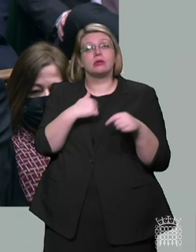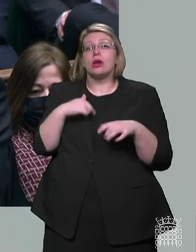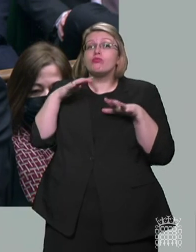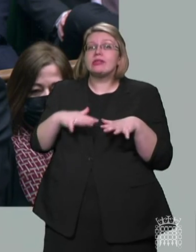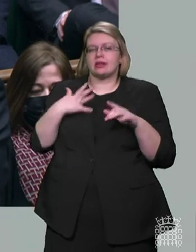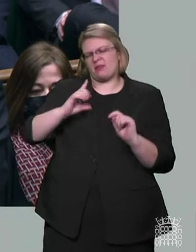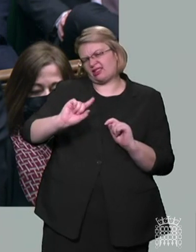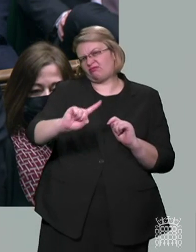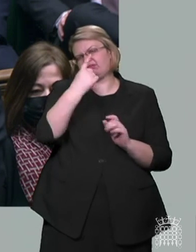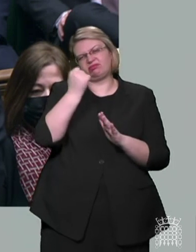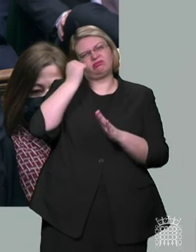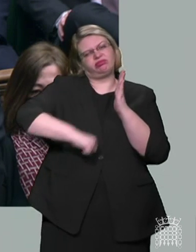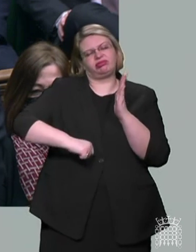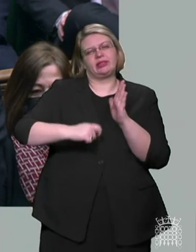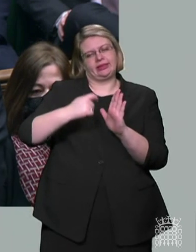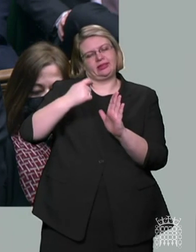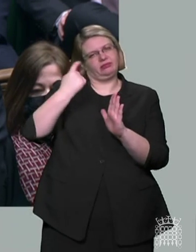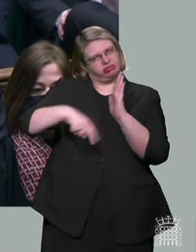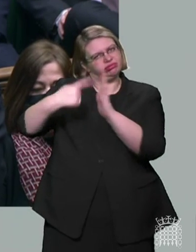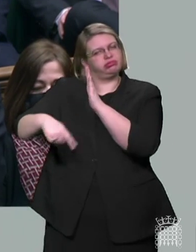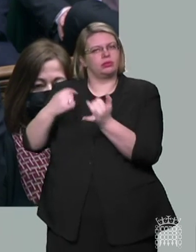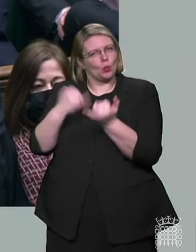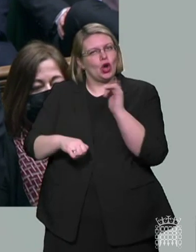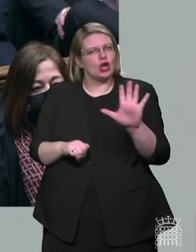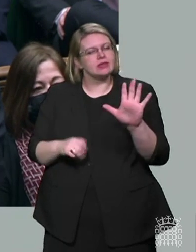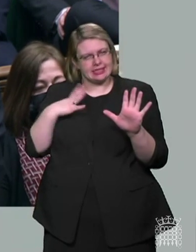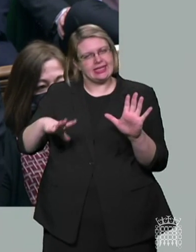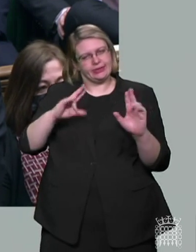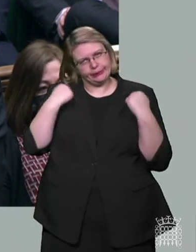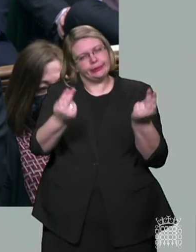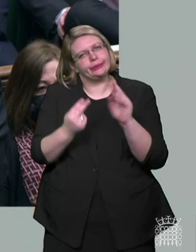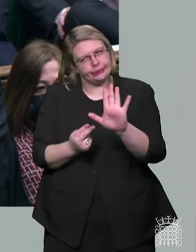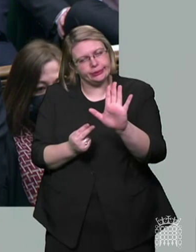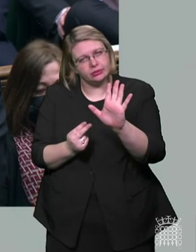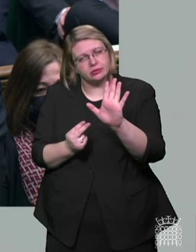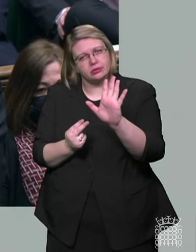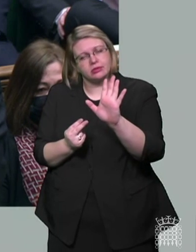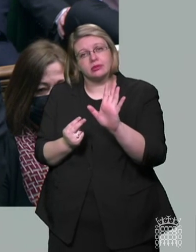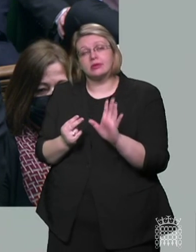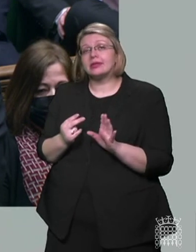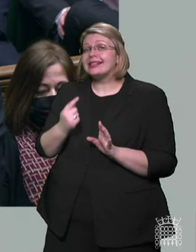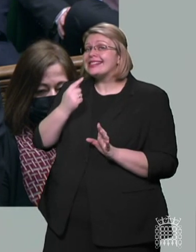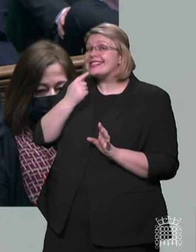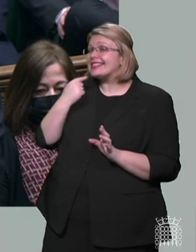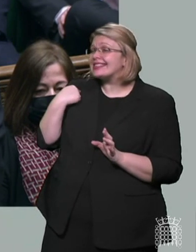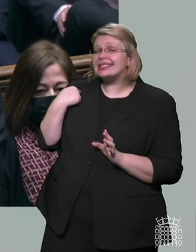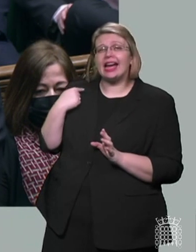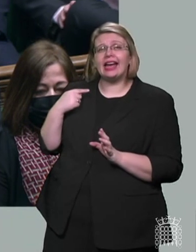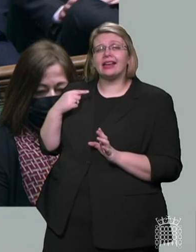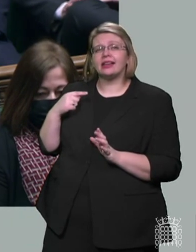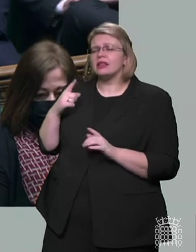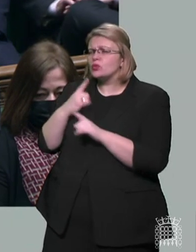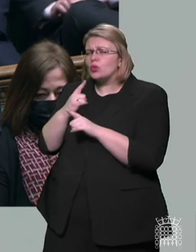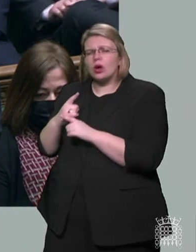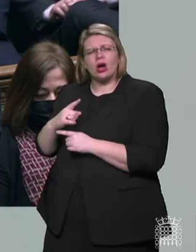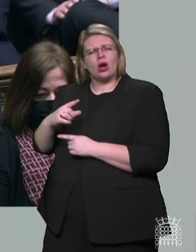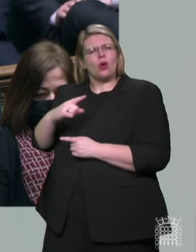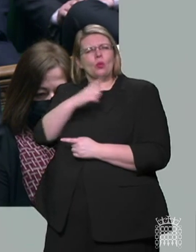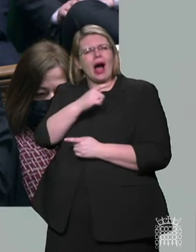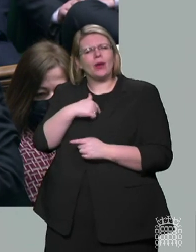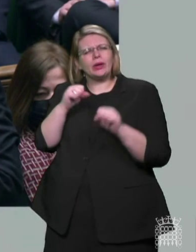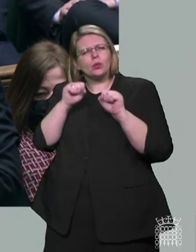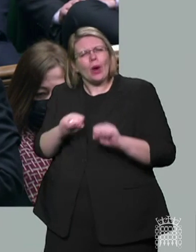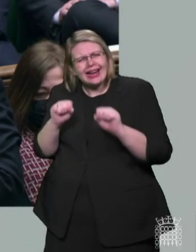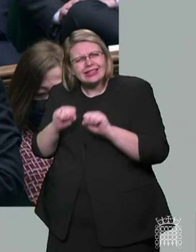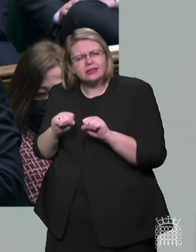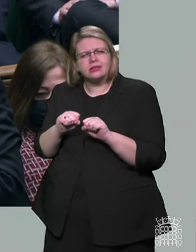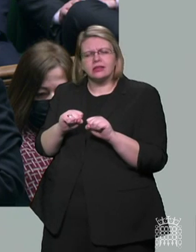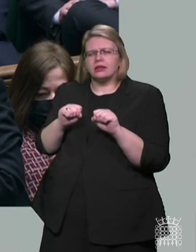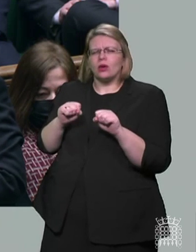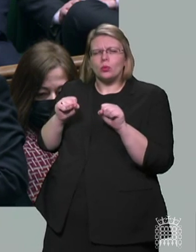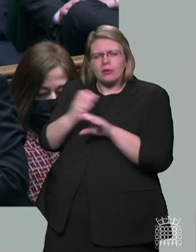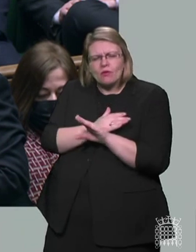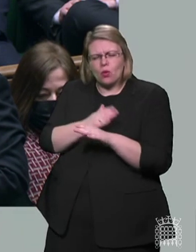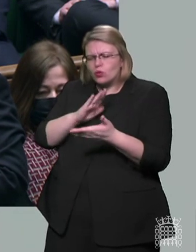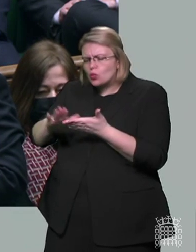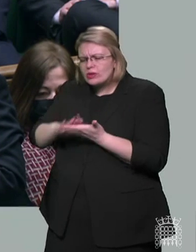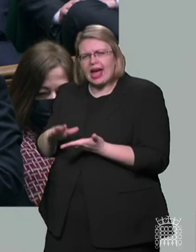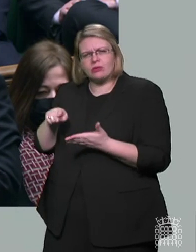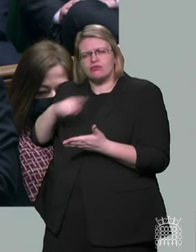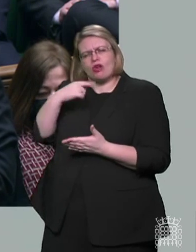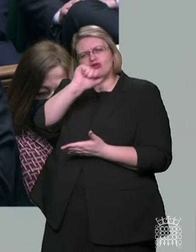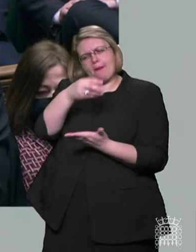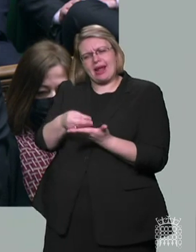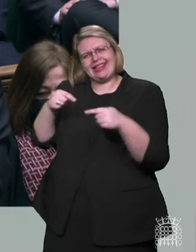As the Chair of the Foreign Affairs Committee, the honourable Member for Tonbridge and Malling rightly said, however, we should not be waiting for Russia to attack others before we clean up the corruption that Russian money has been fuelling in the UK.